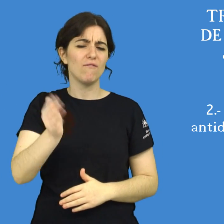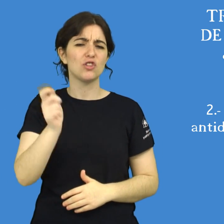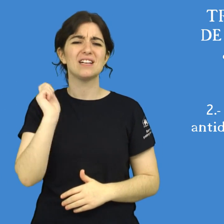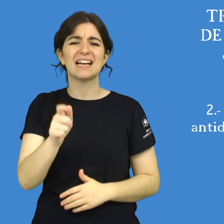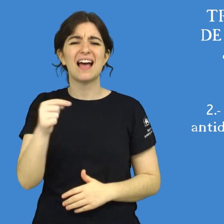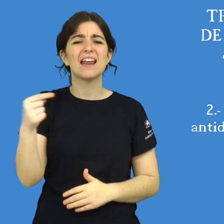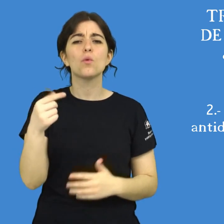frecuente